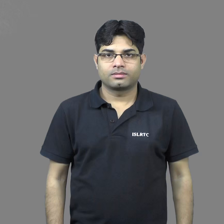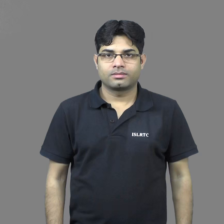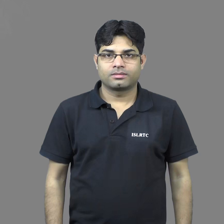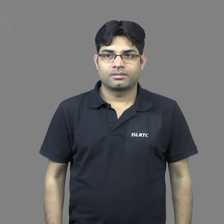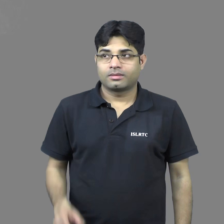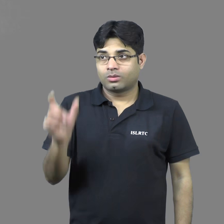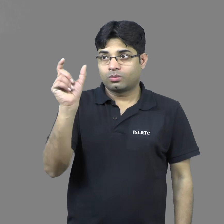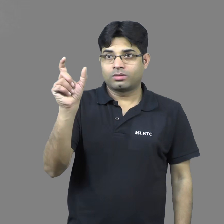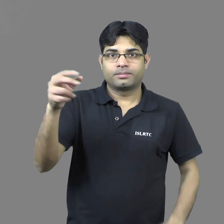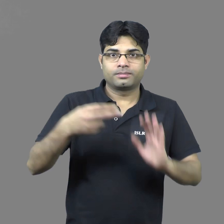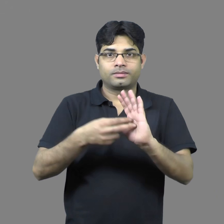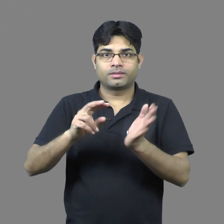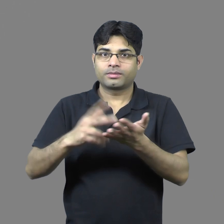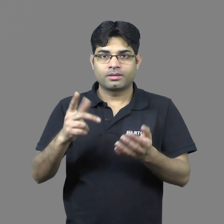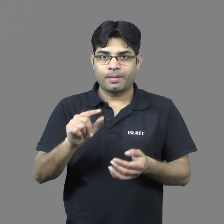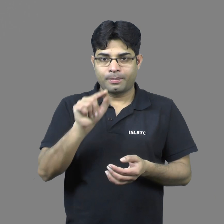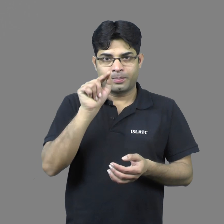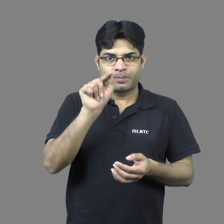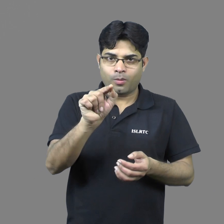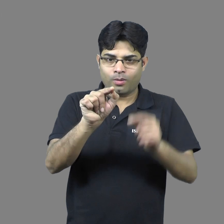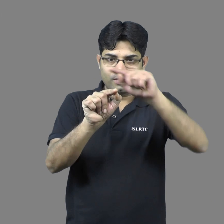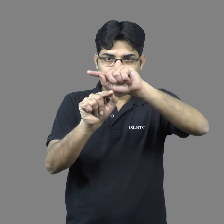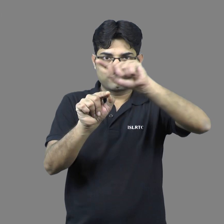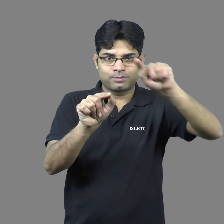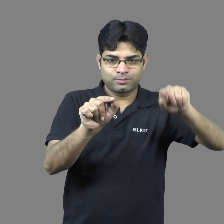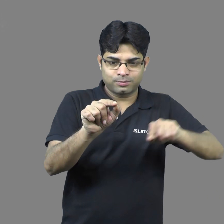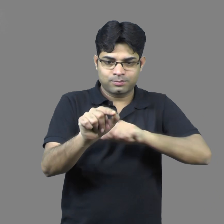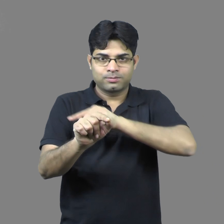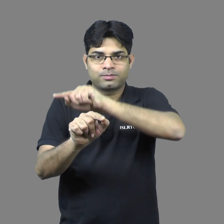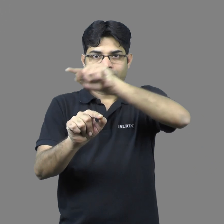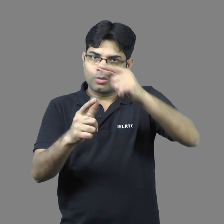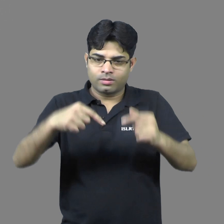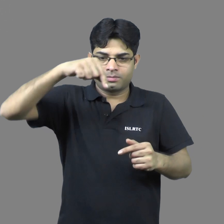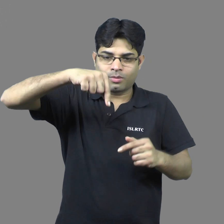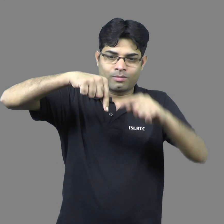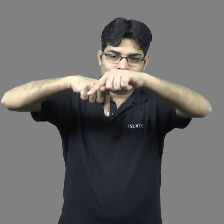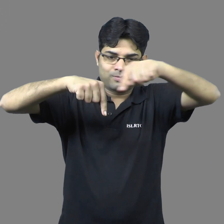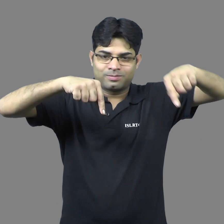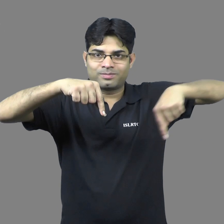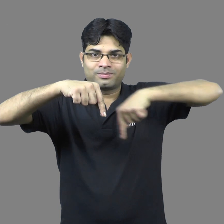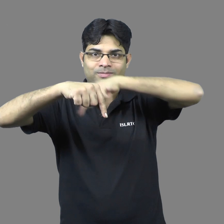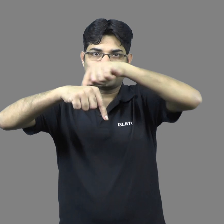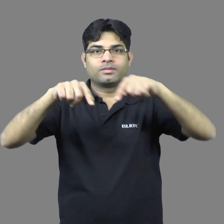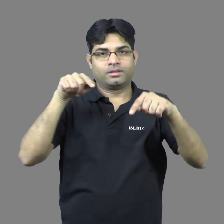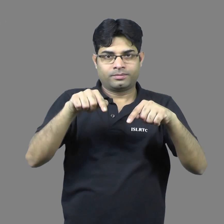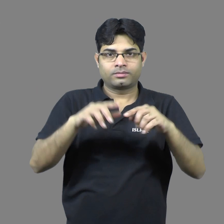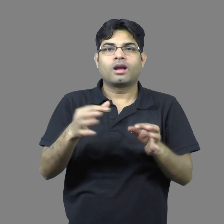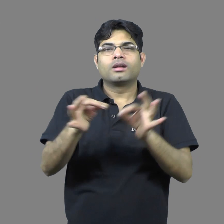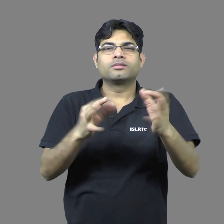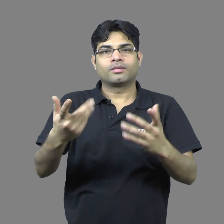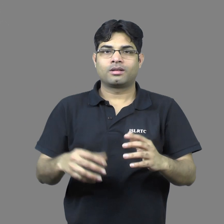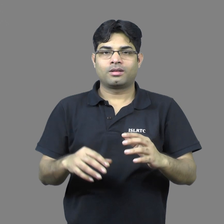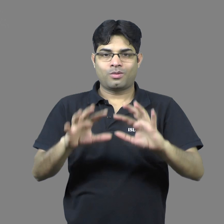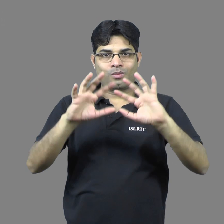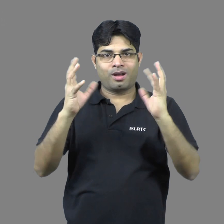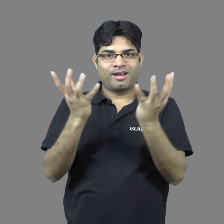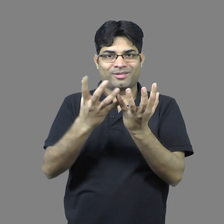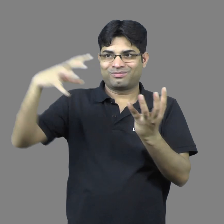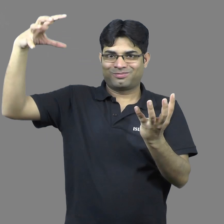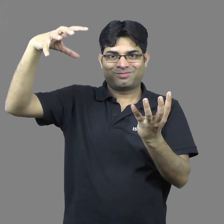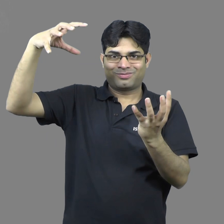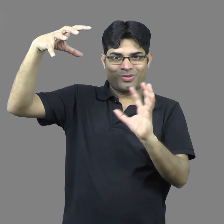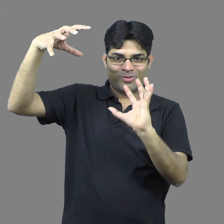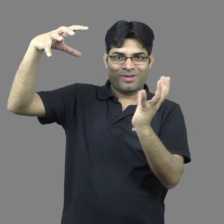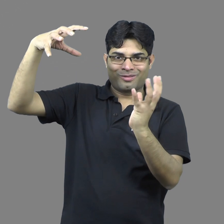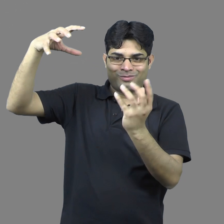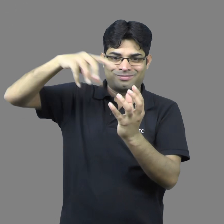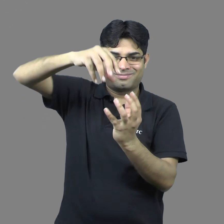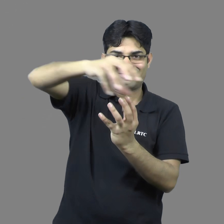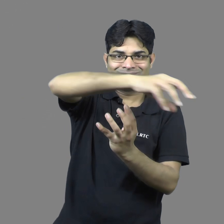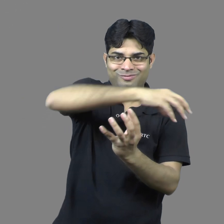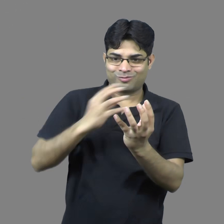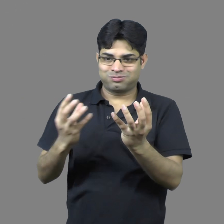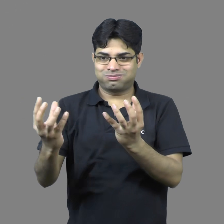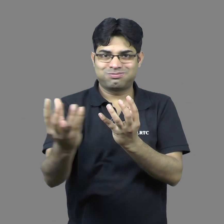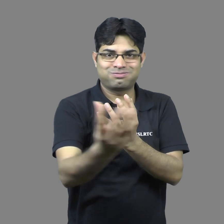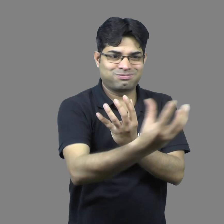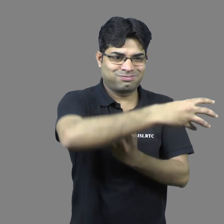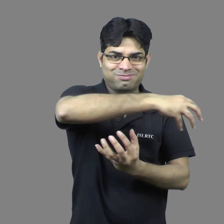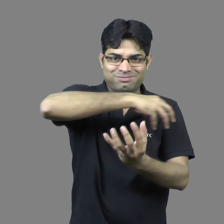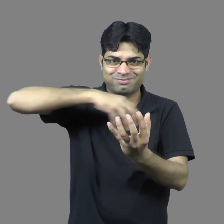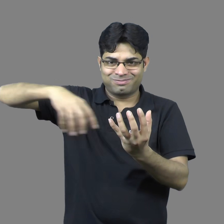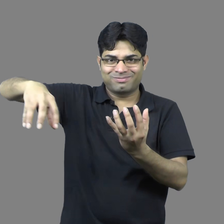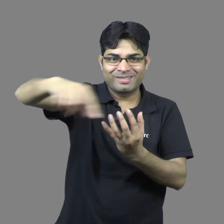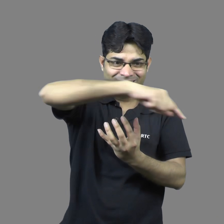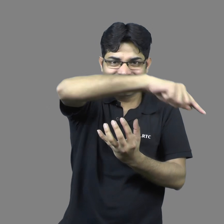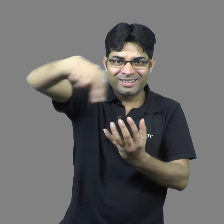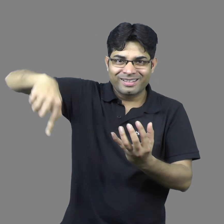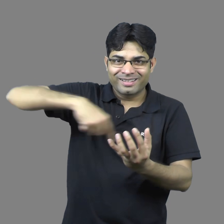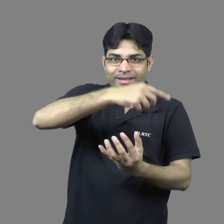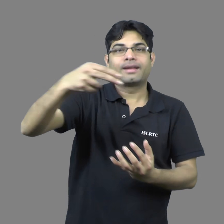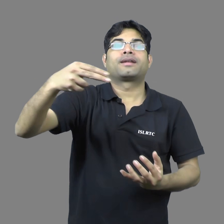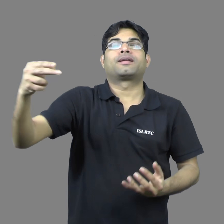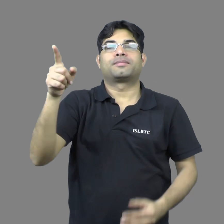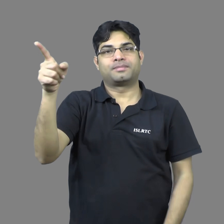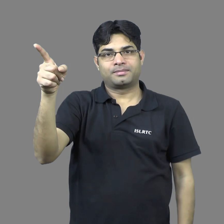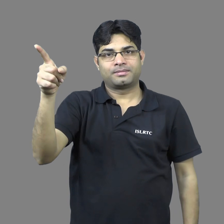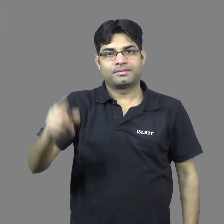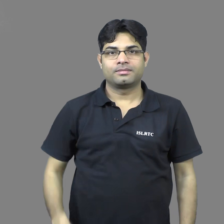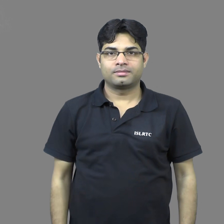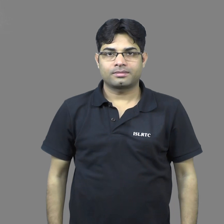Revolve